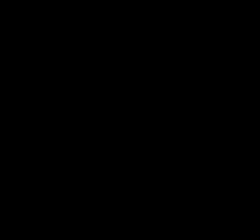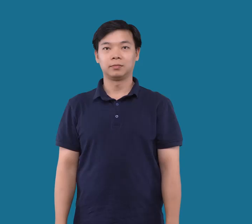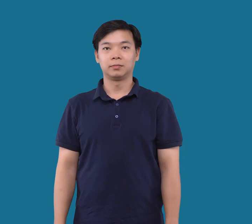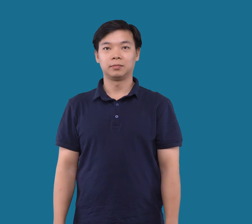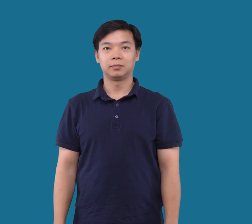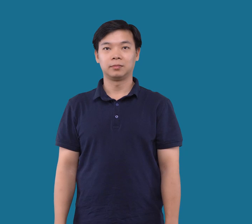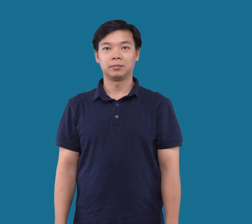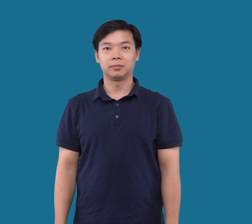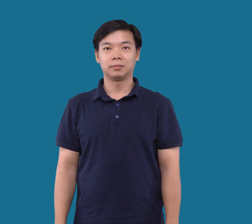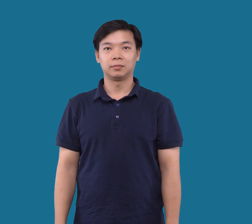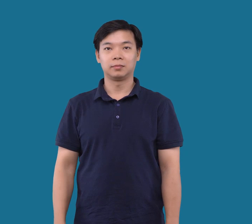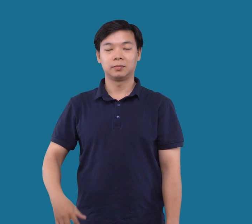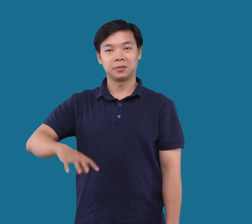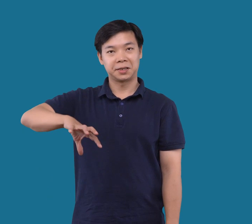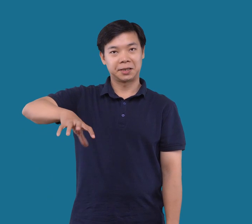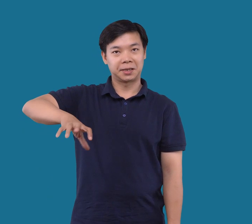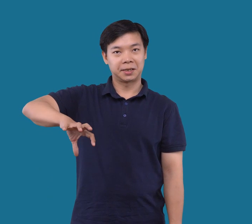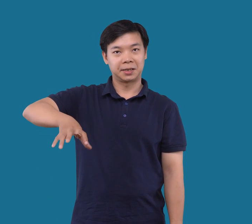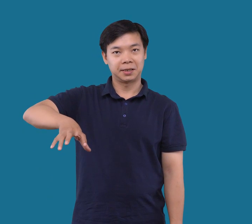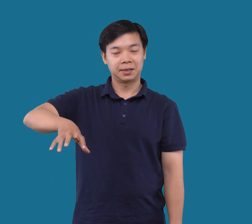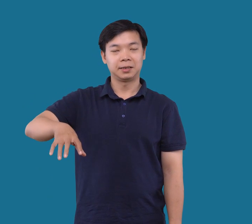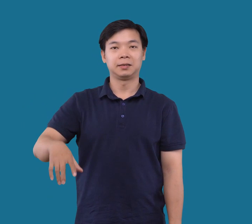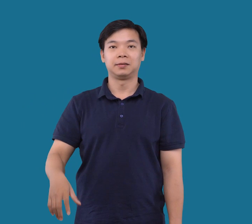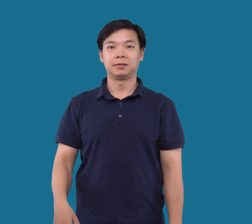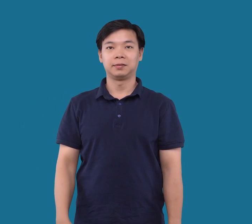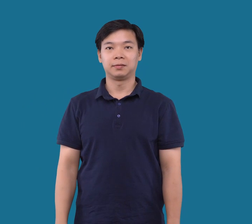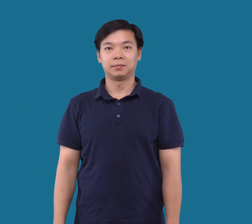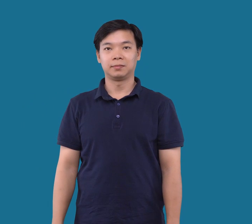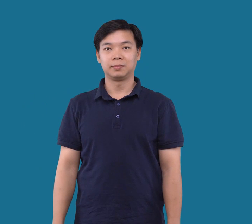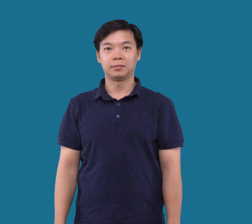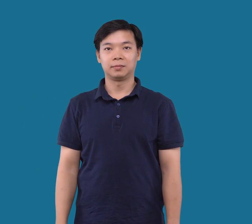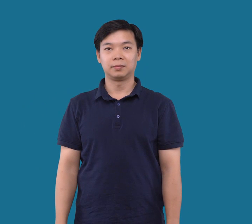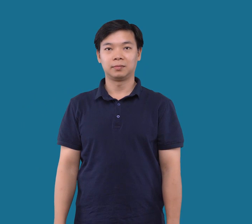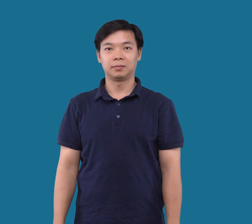đĩa DVD